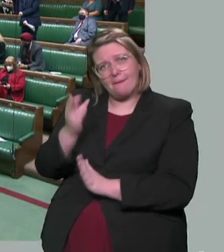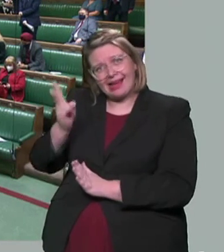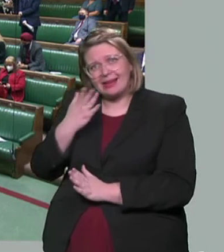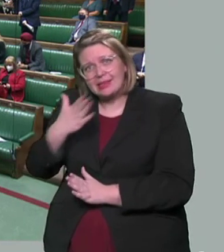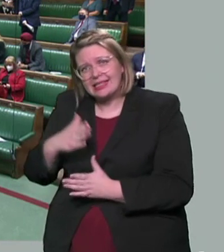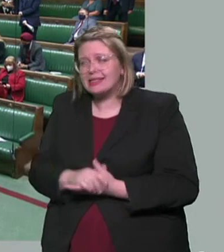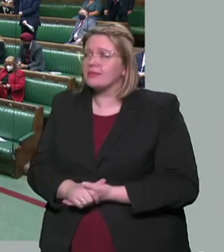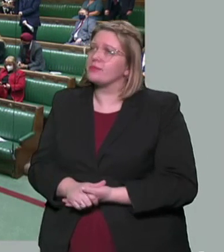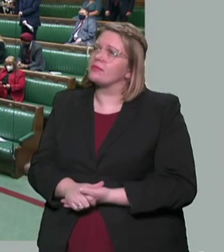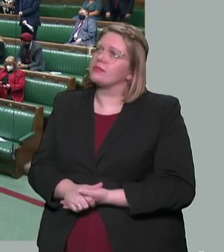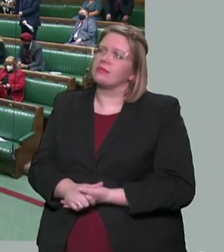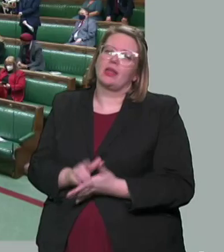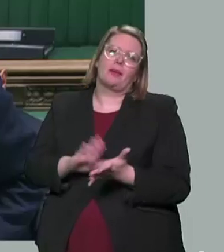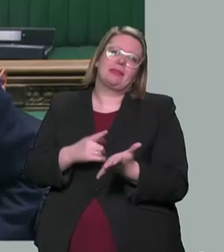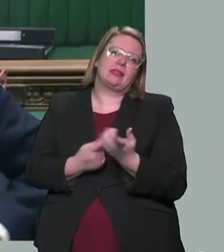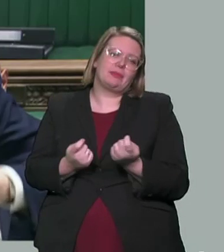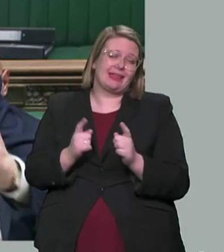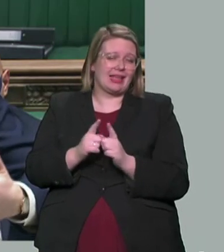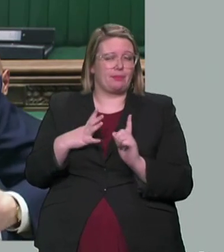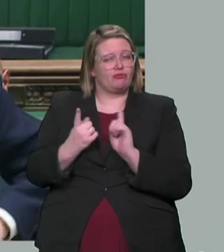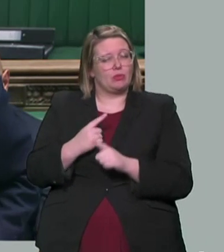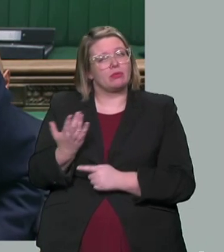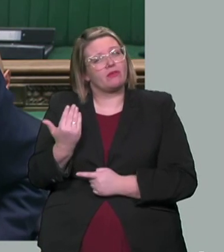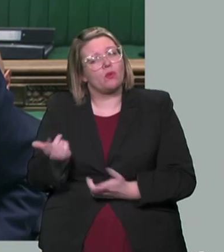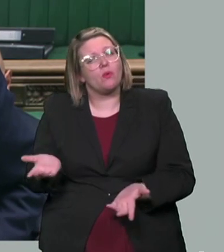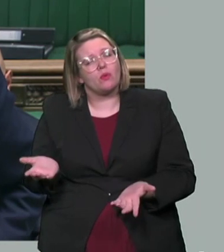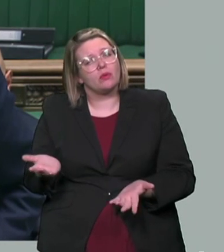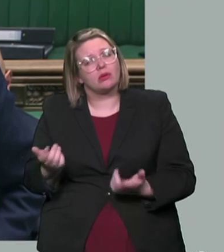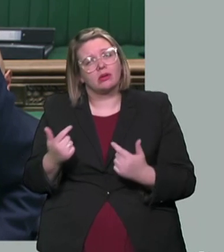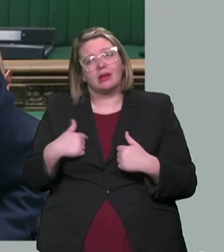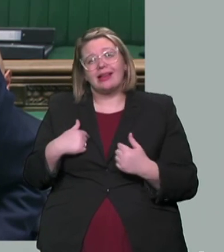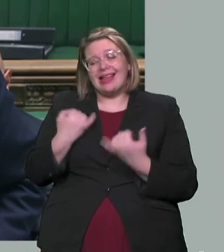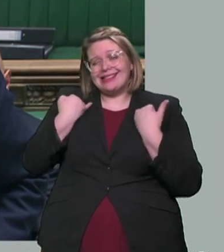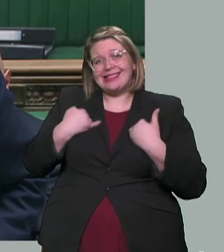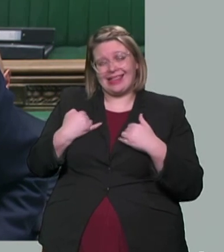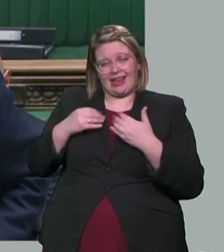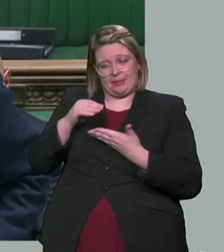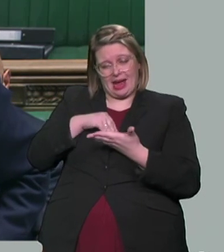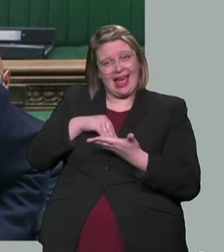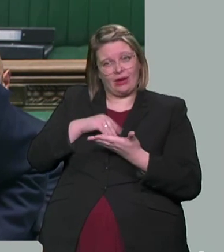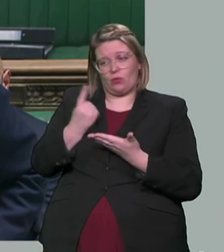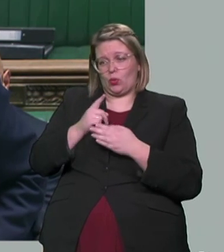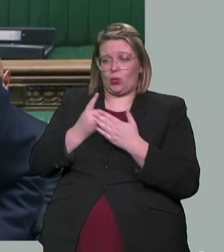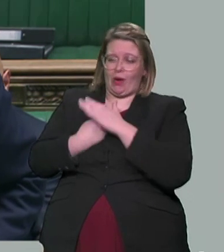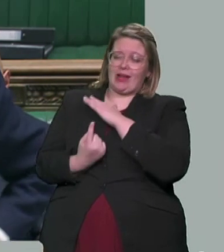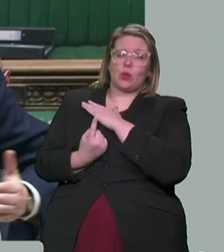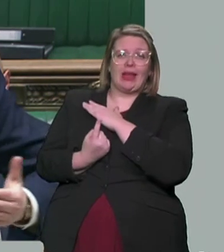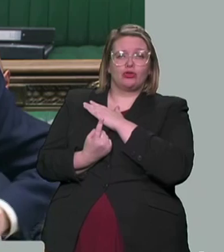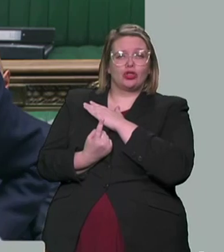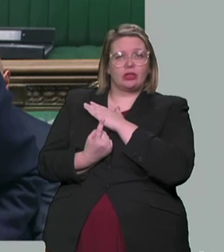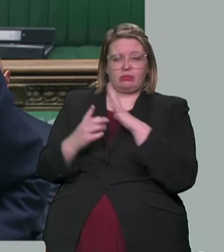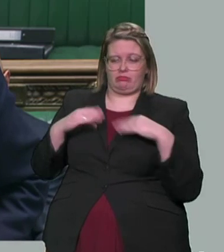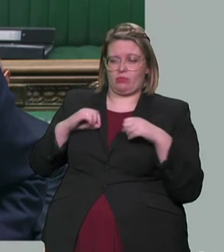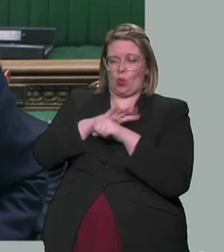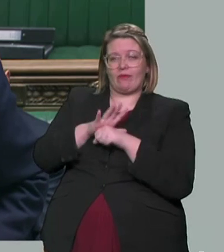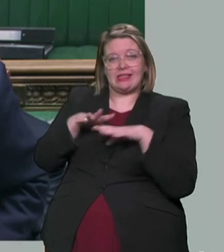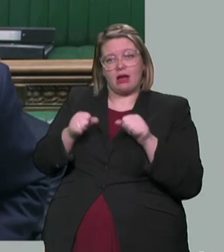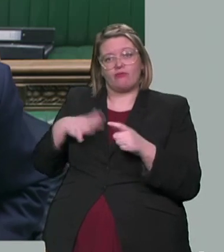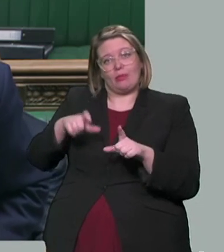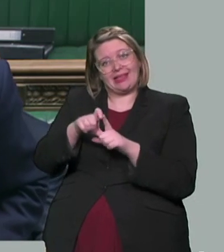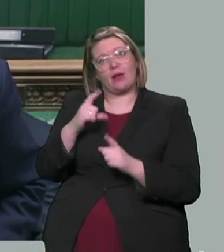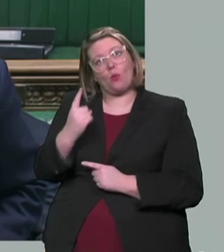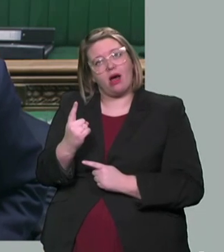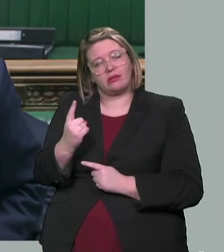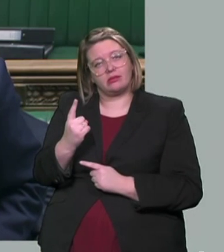As I said in an earlier answer, we have made sure that sick pay for those who are isolating kicks in on day one.